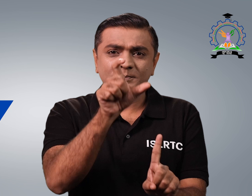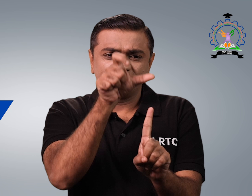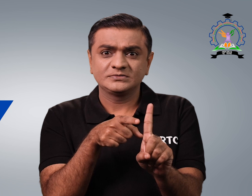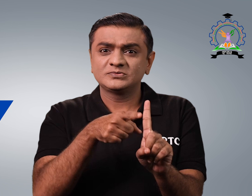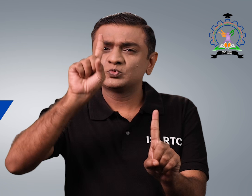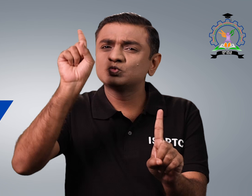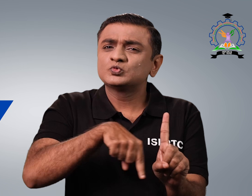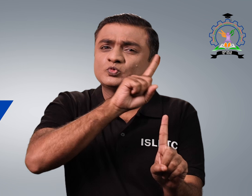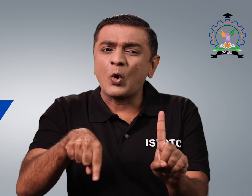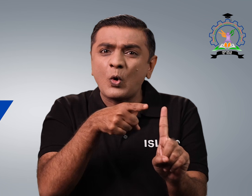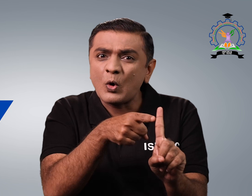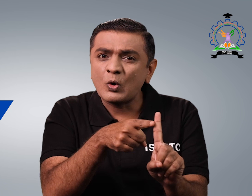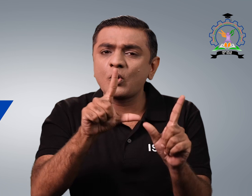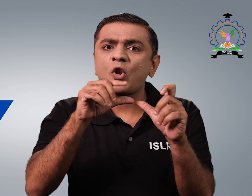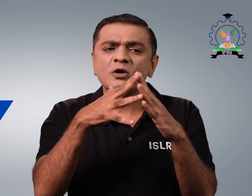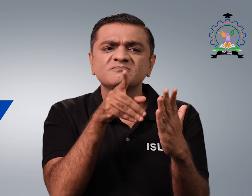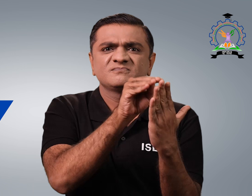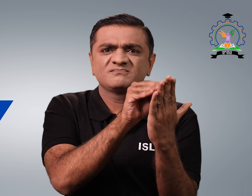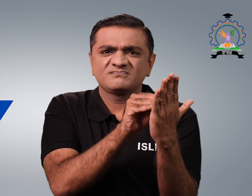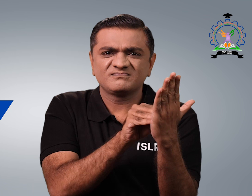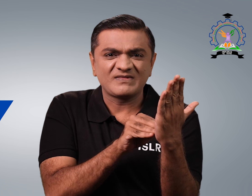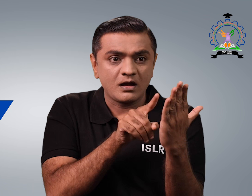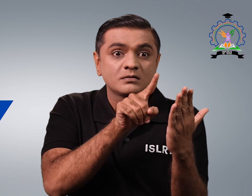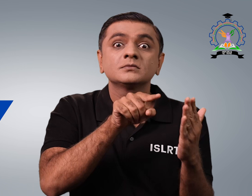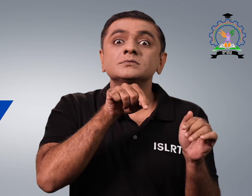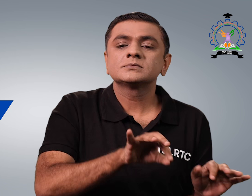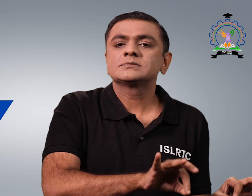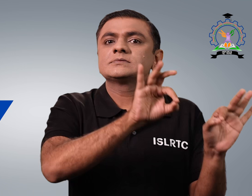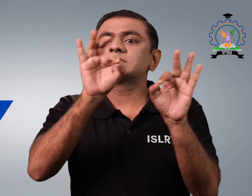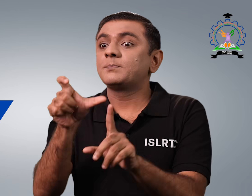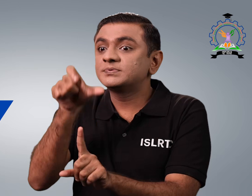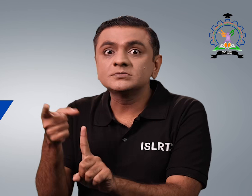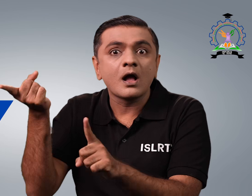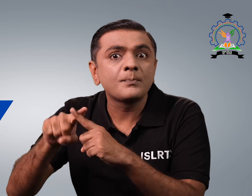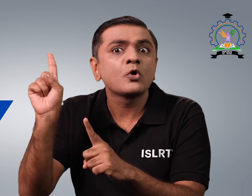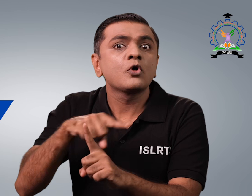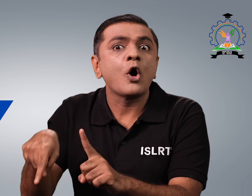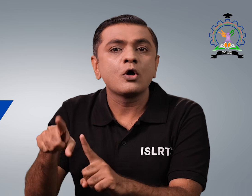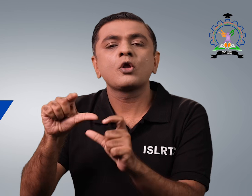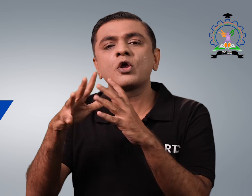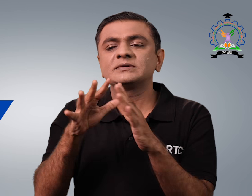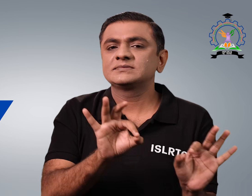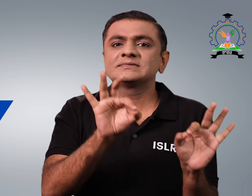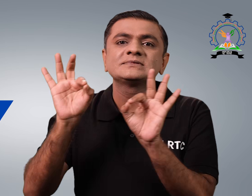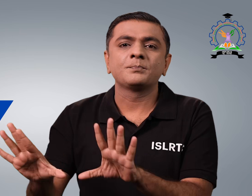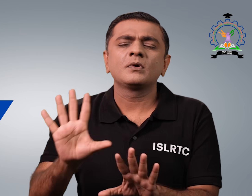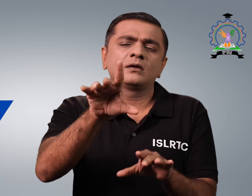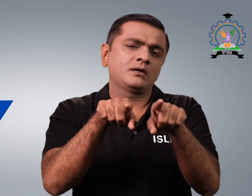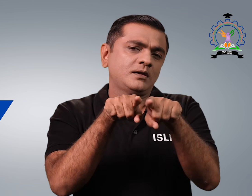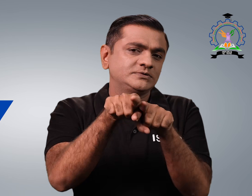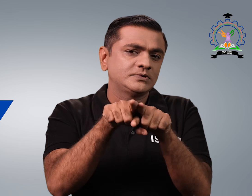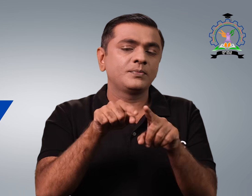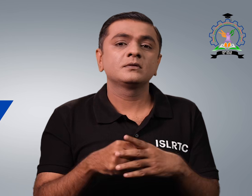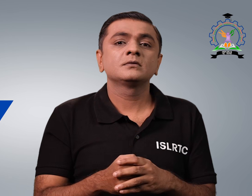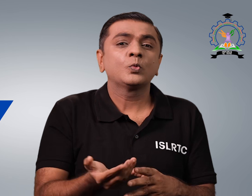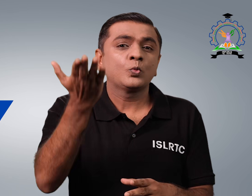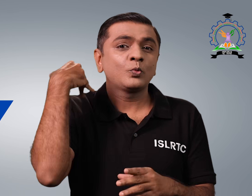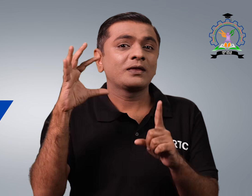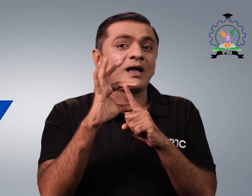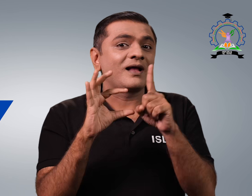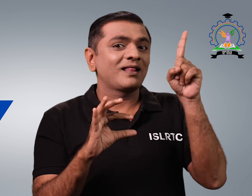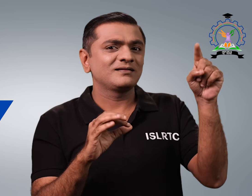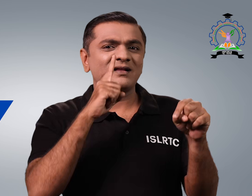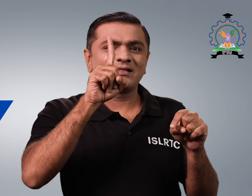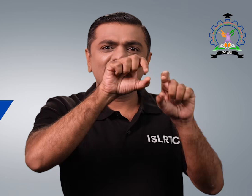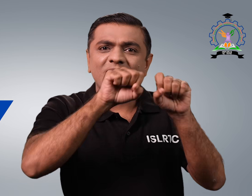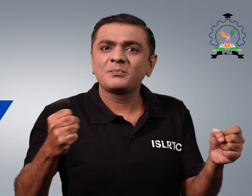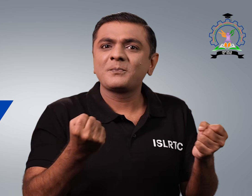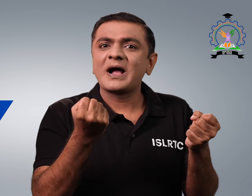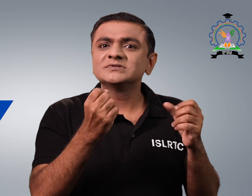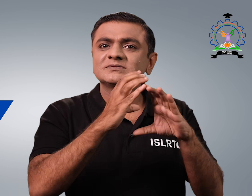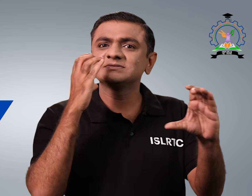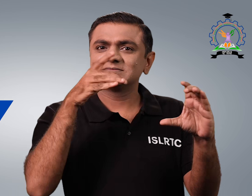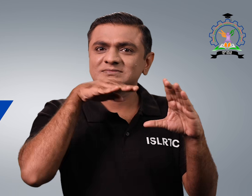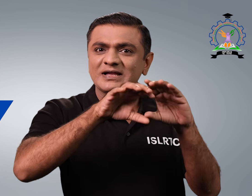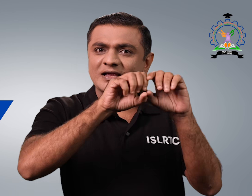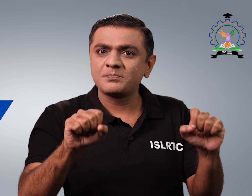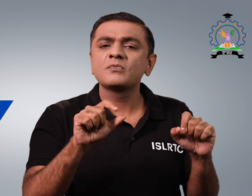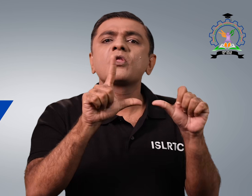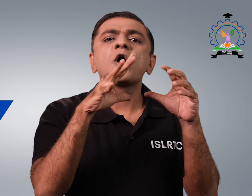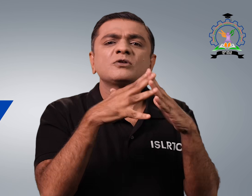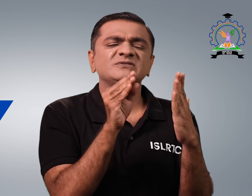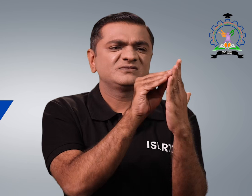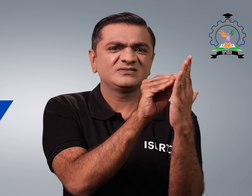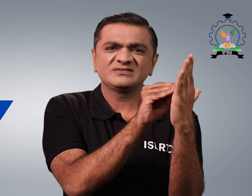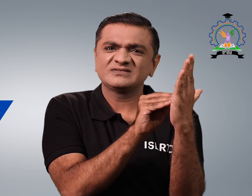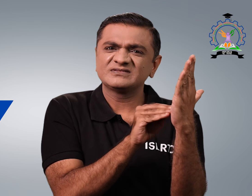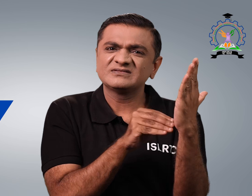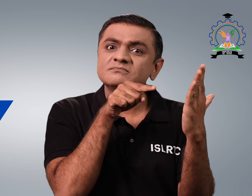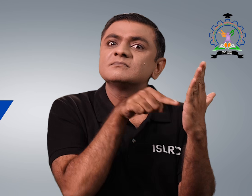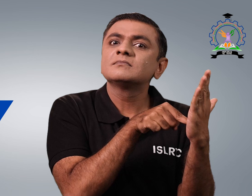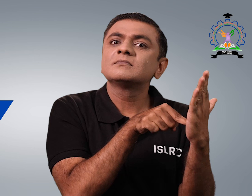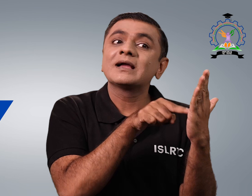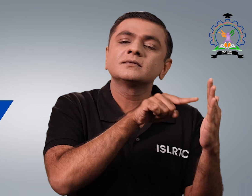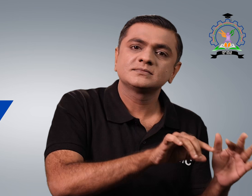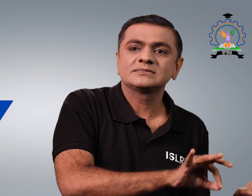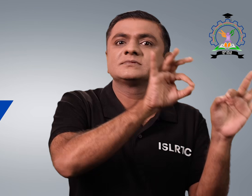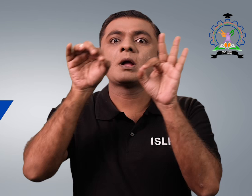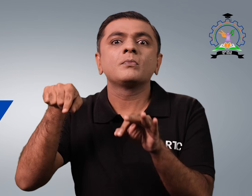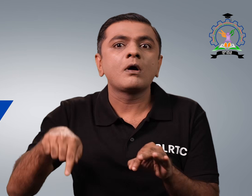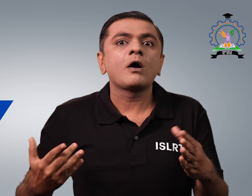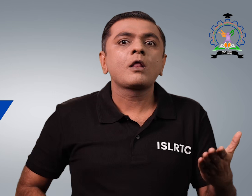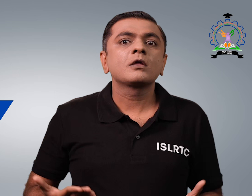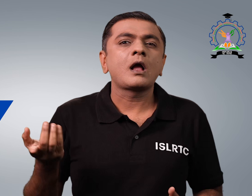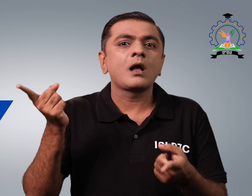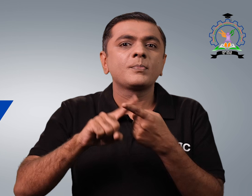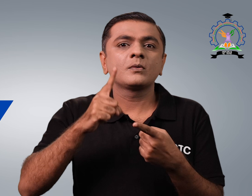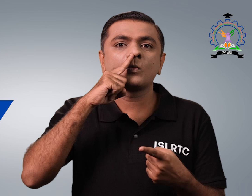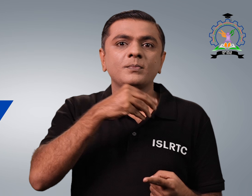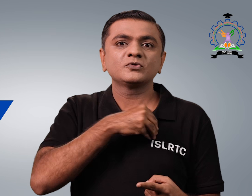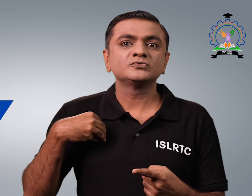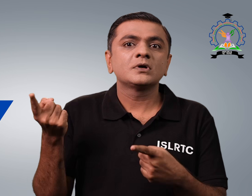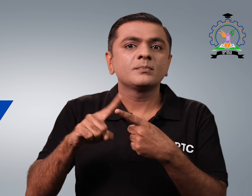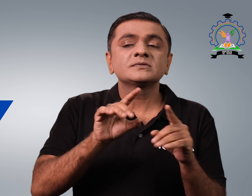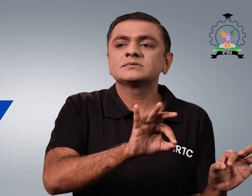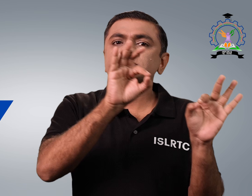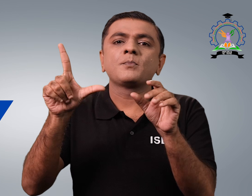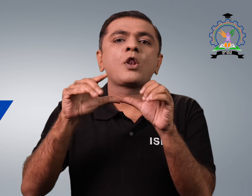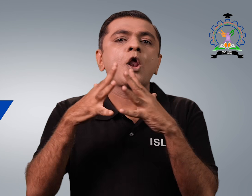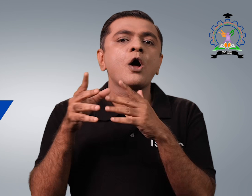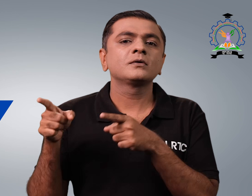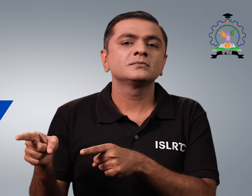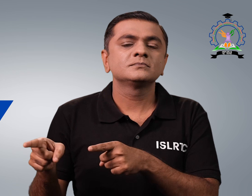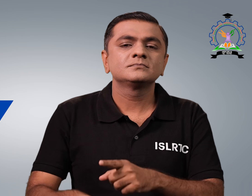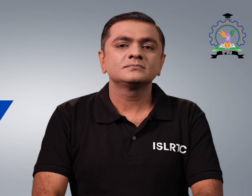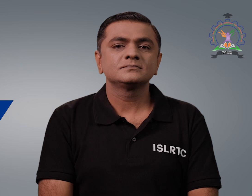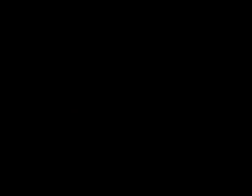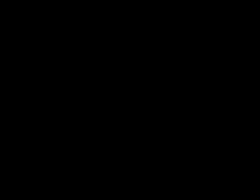It is the set of laws made by judges in previous court cases that are applied in future cases. The case law passed during the Delhi bus rape case are being applied for the Kolkata doctor rape case.